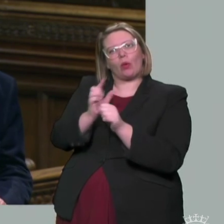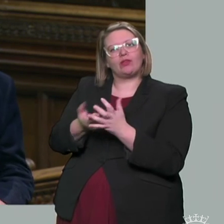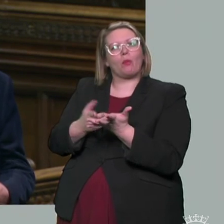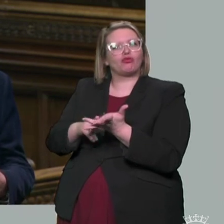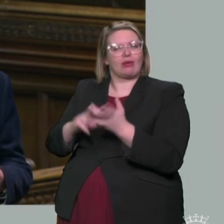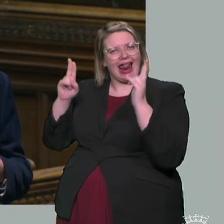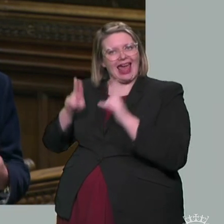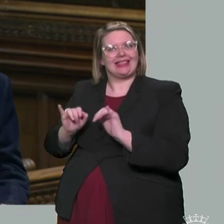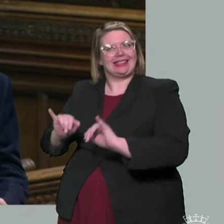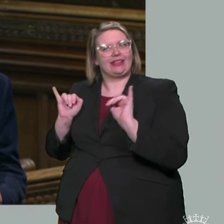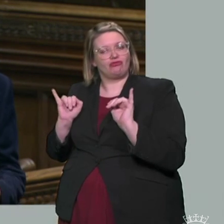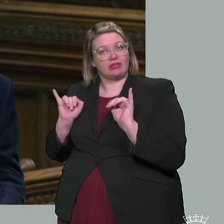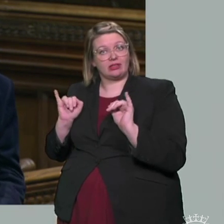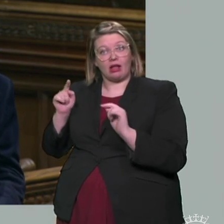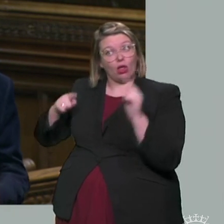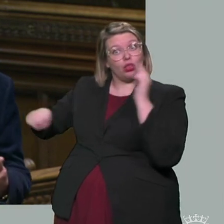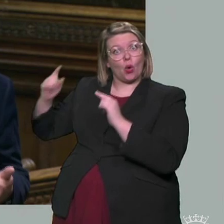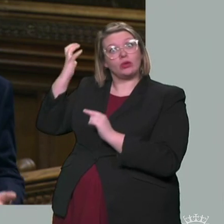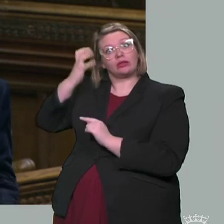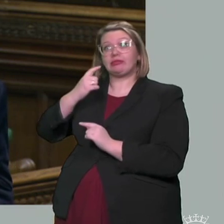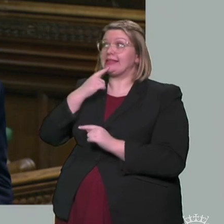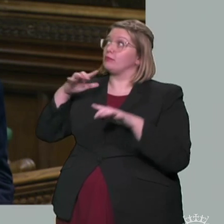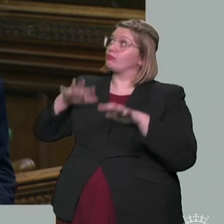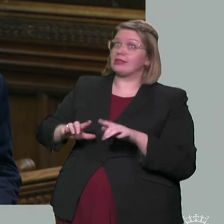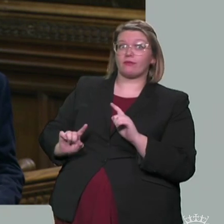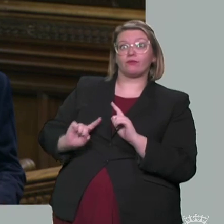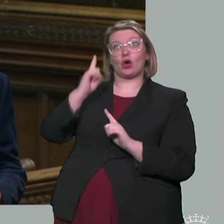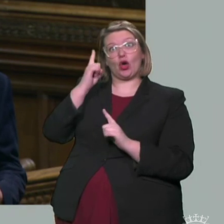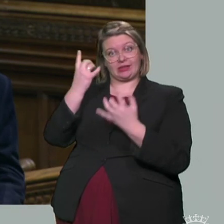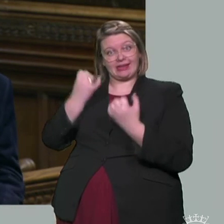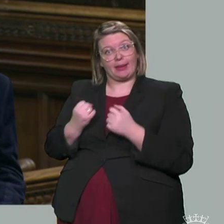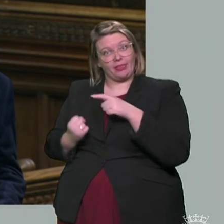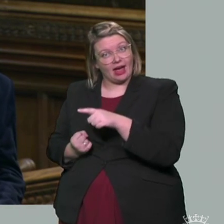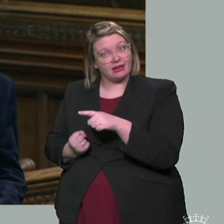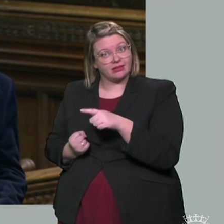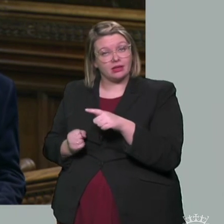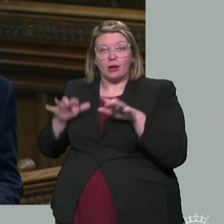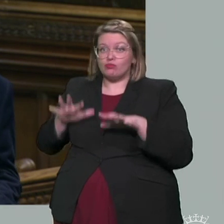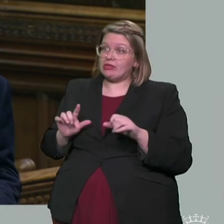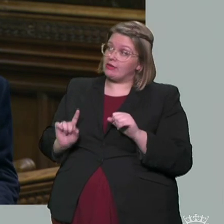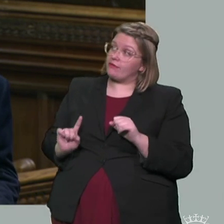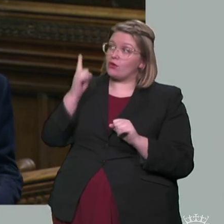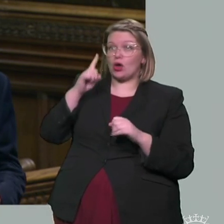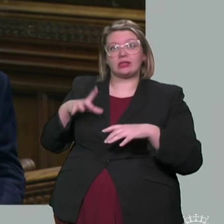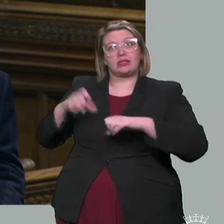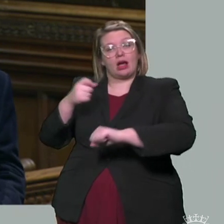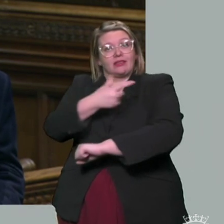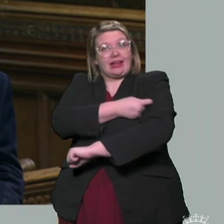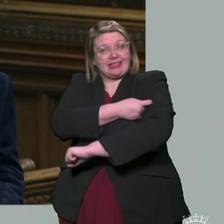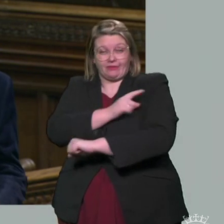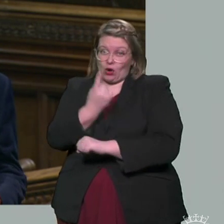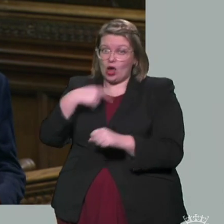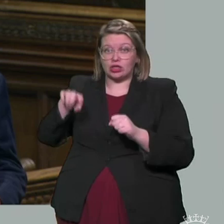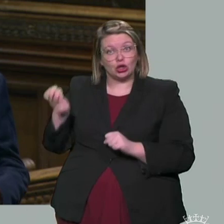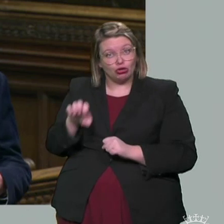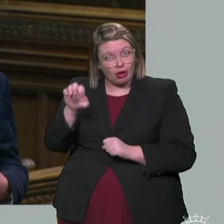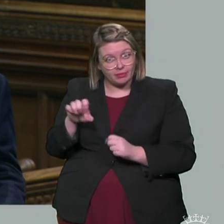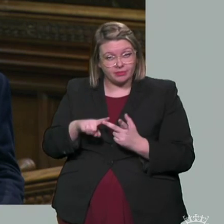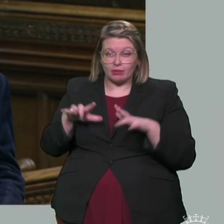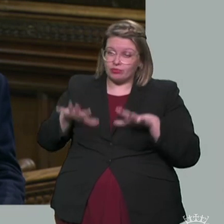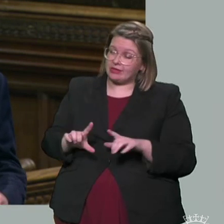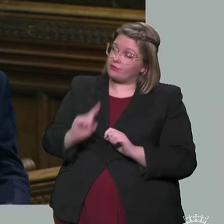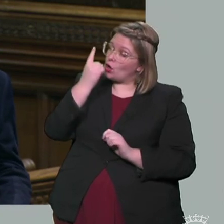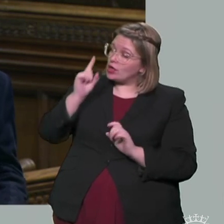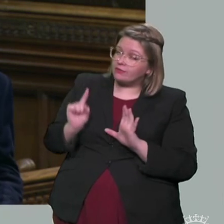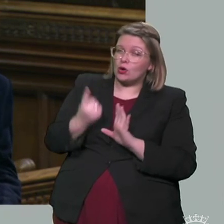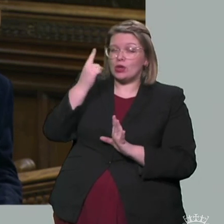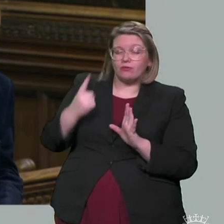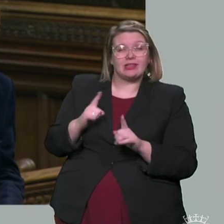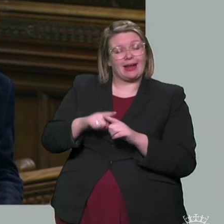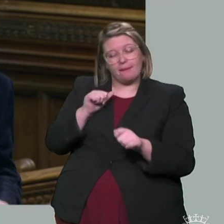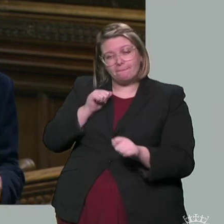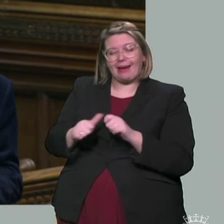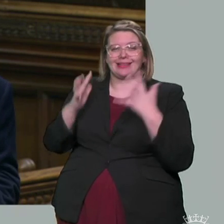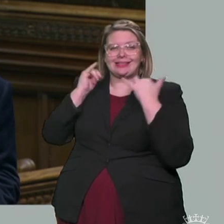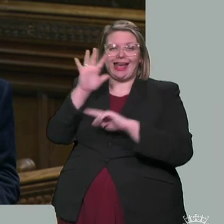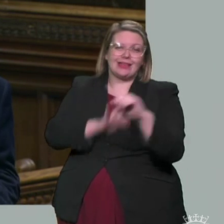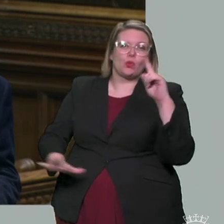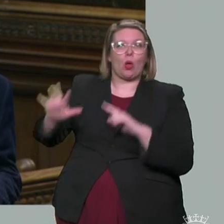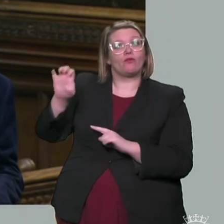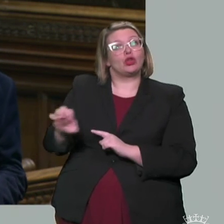They say that Britain was the first to recognise that, and that we were the first to start a vaccine programme in Europe and also the largest testing programme in Europe.